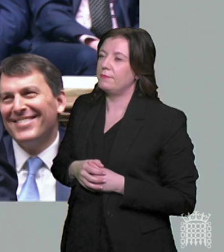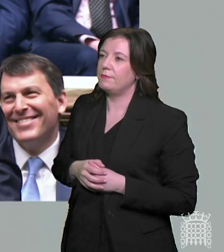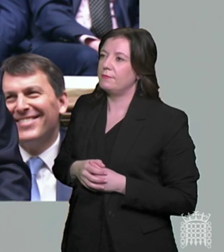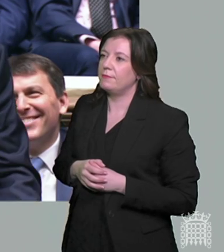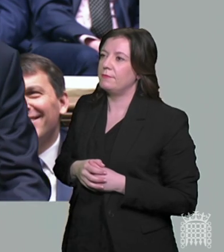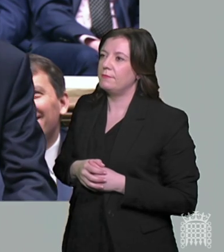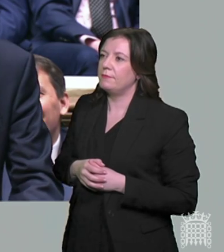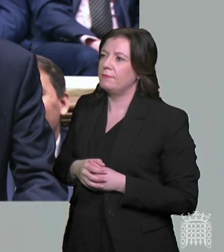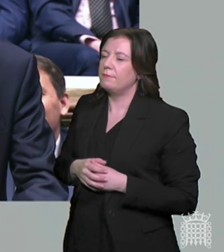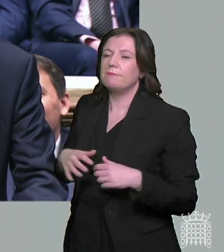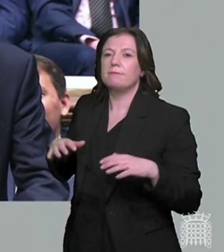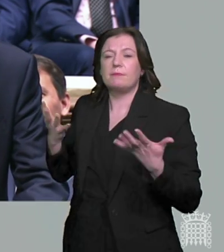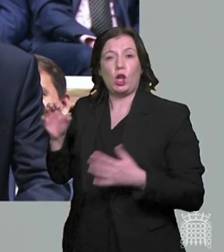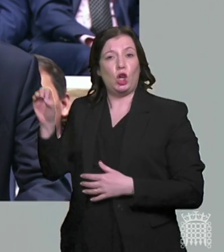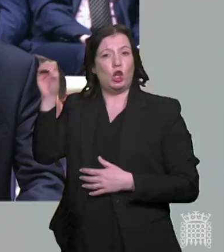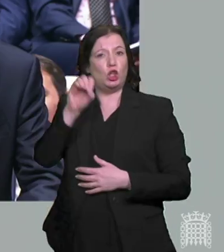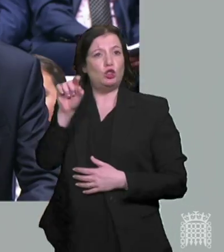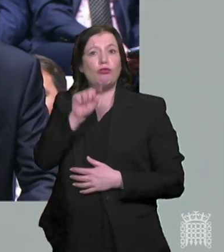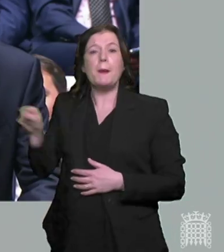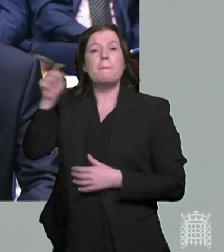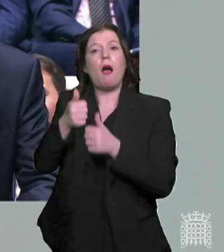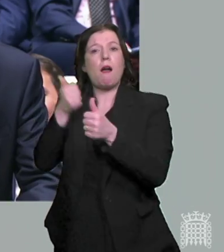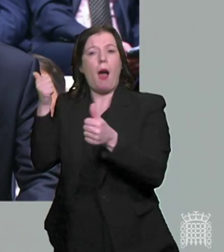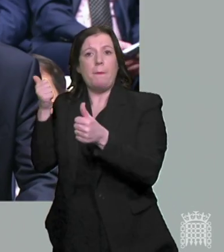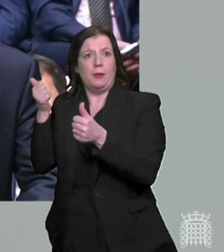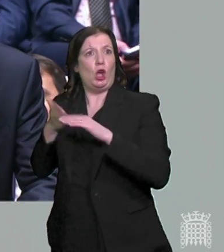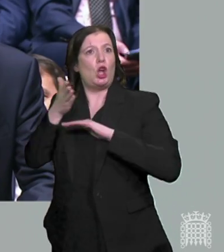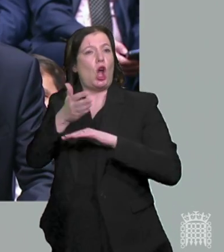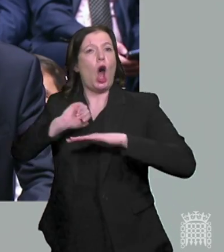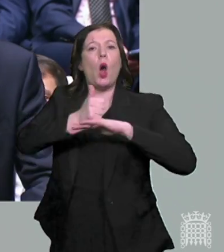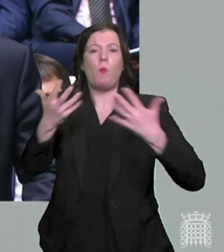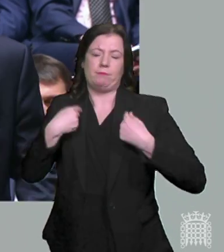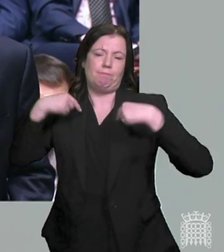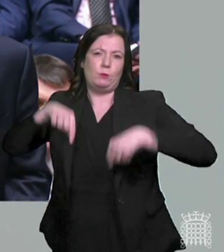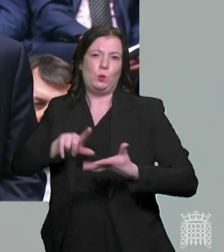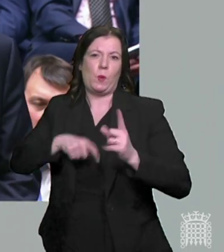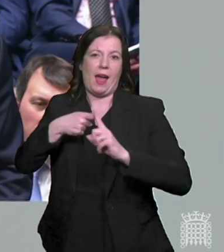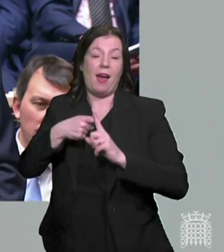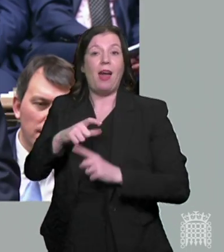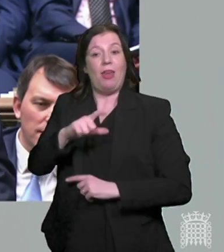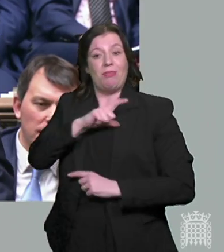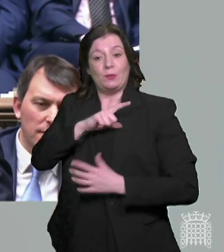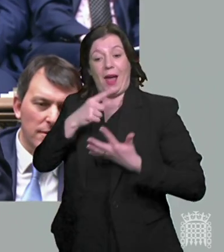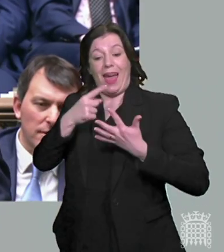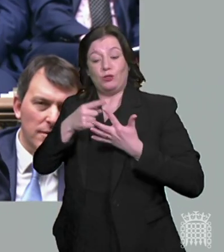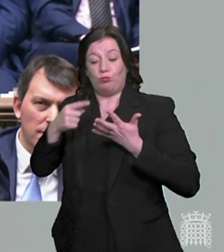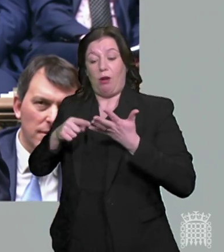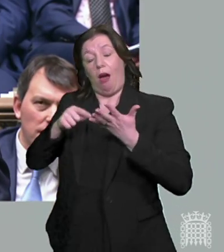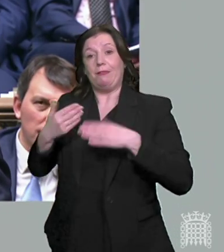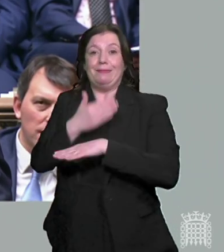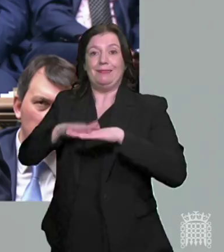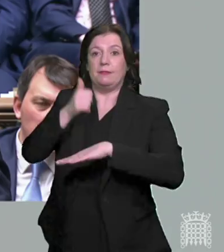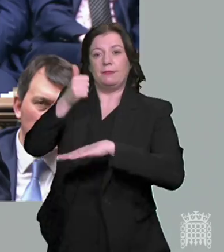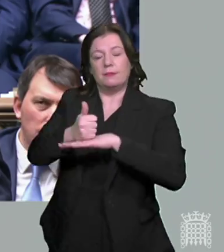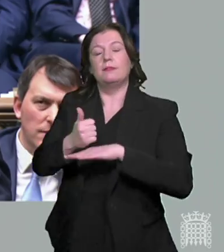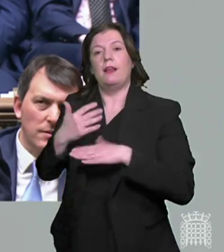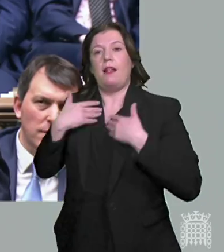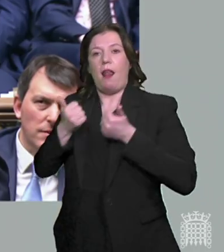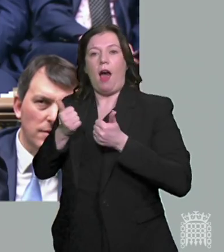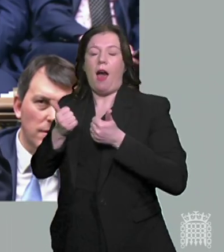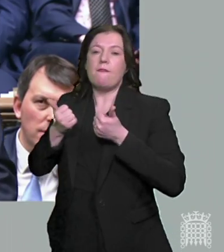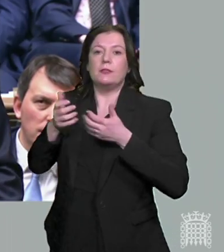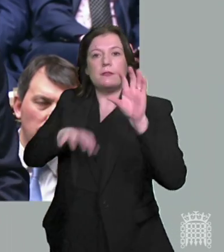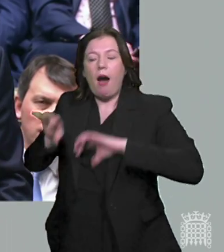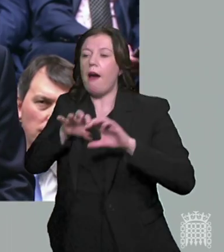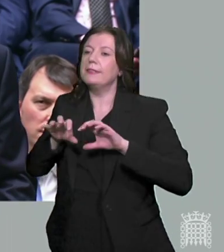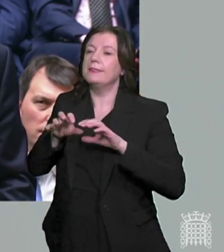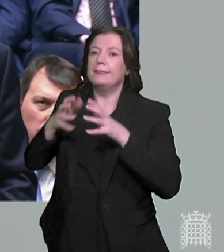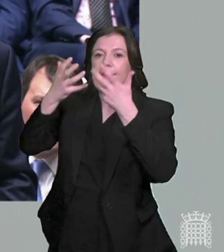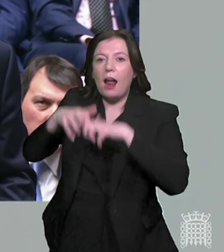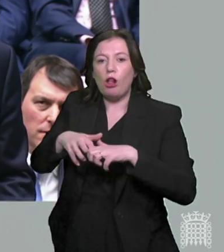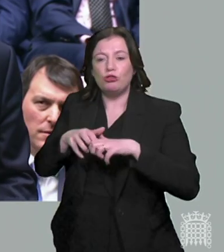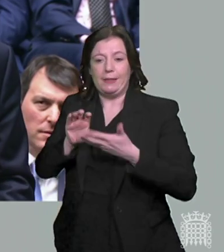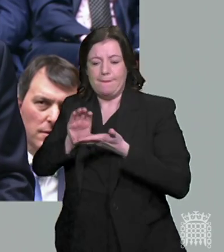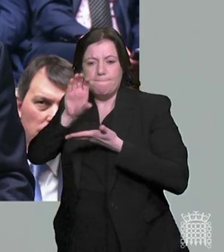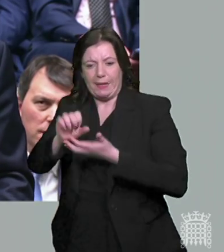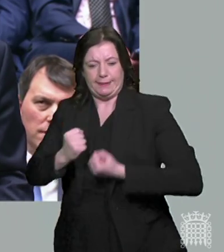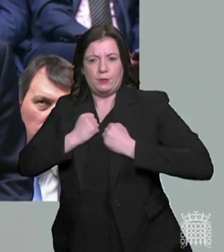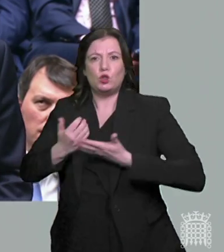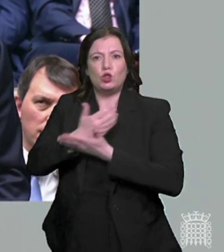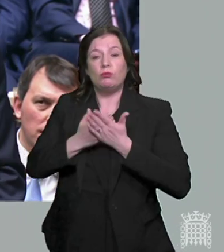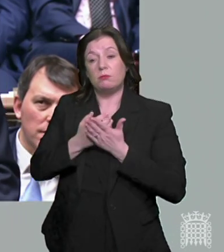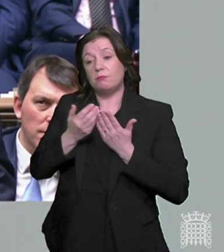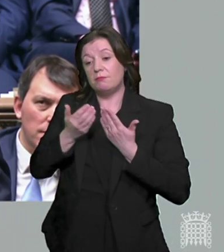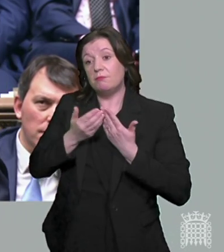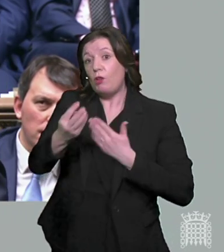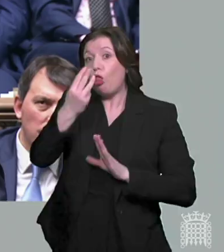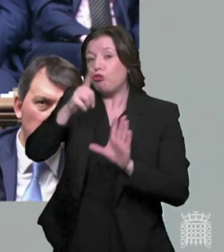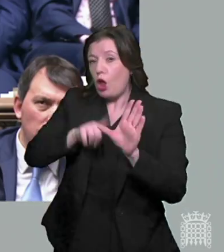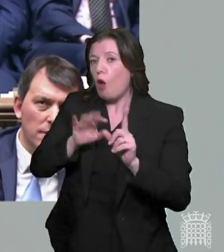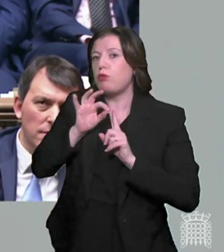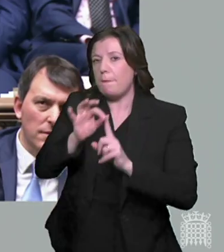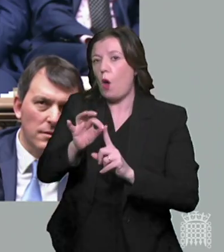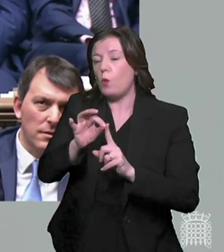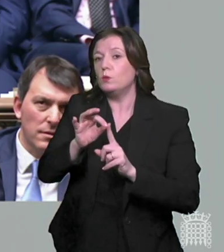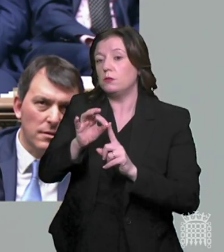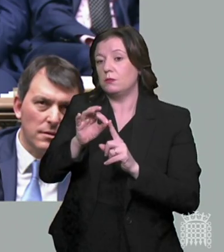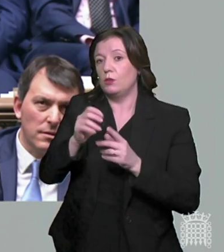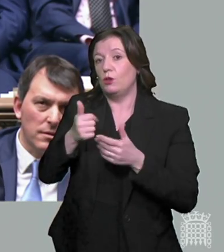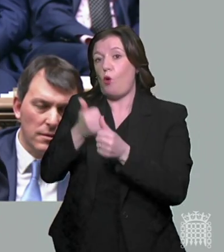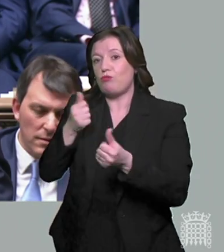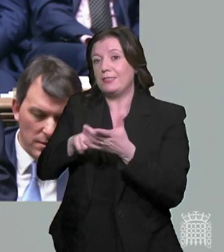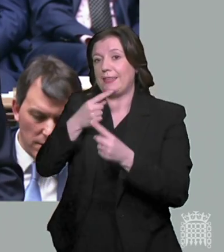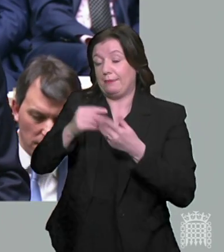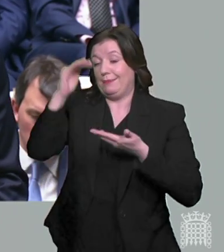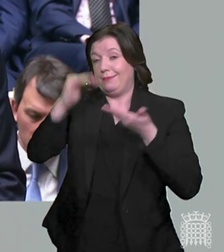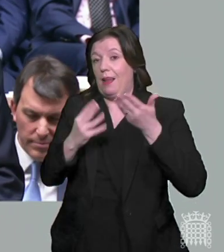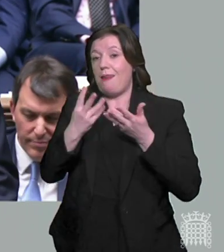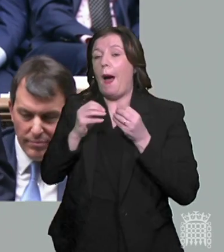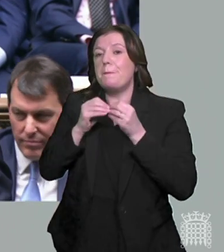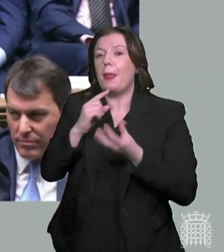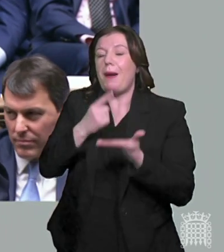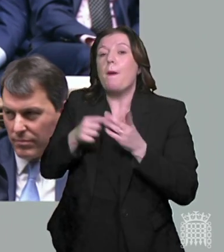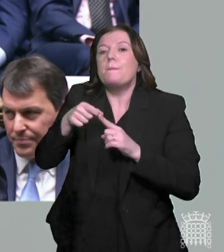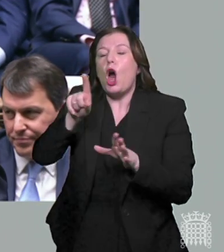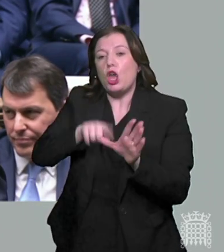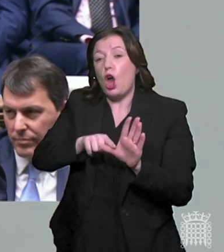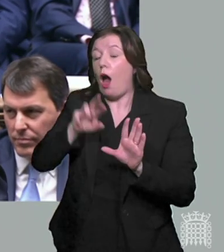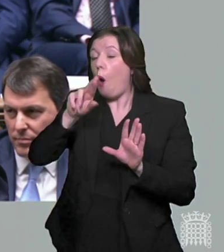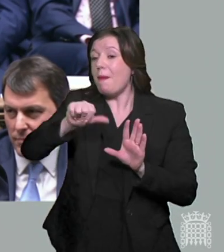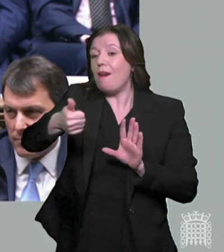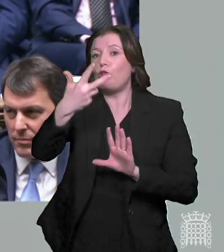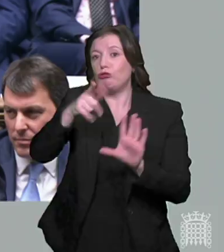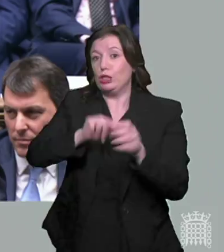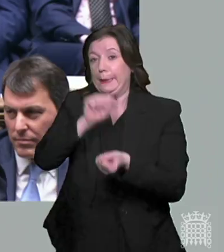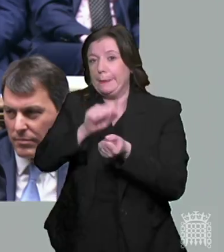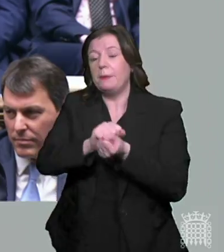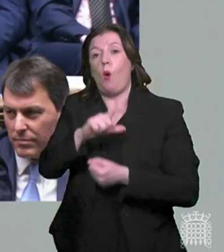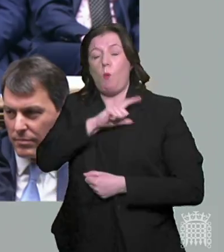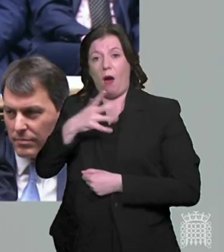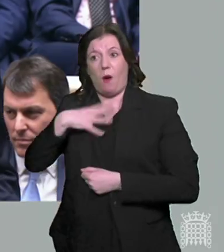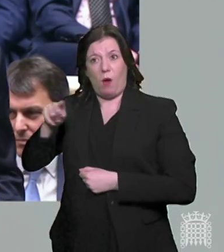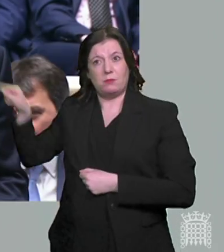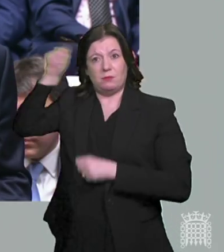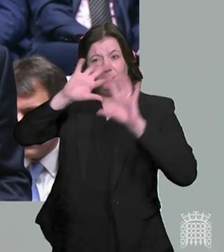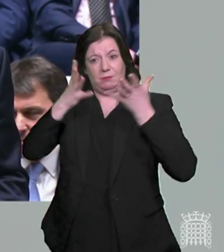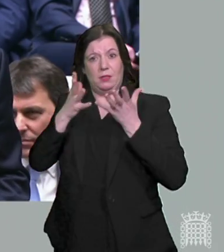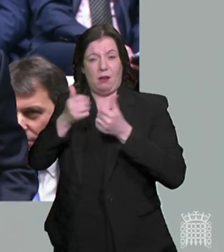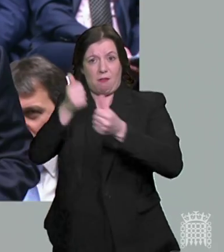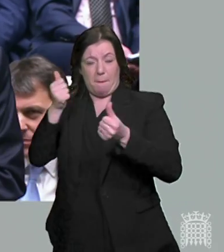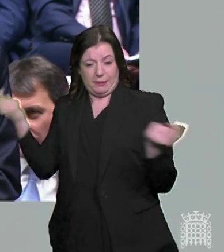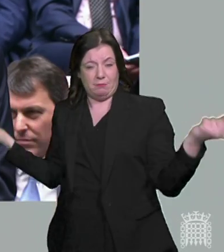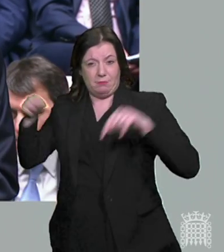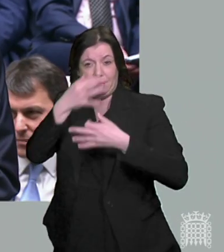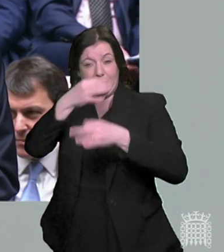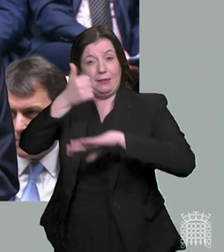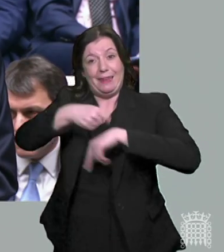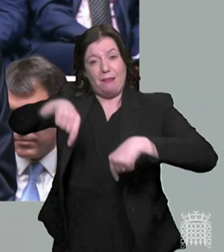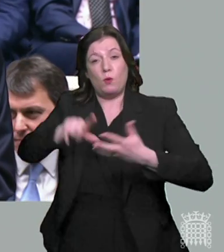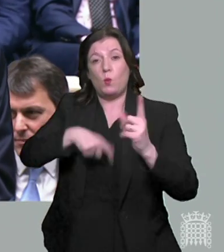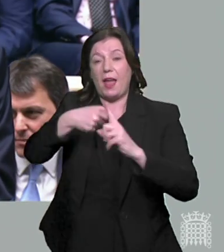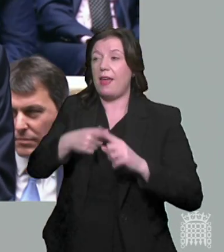We want the UK to be the best place in Europe for companies to locate, invest and grow, so today’s enterprise measures strengthen our technology and life science sectors, invest in energy security and—for three years, but I hope permanently—cut corporation tax by £9 billion a year, to give us the best investment incentives of any advanced economy.